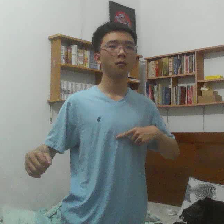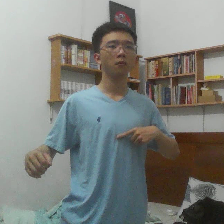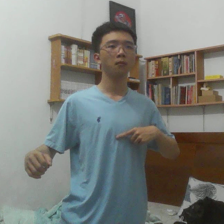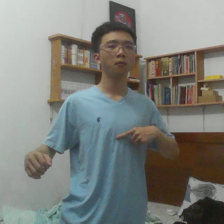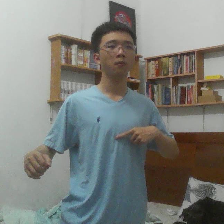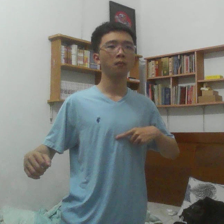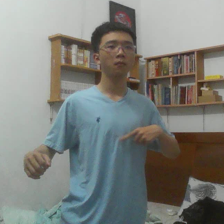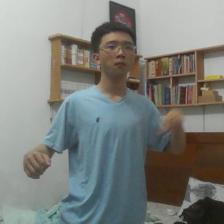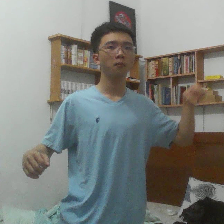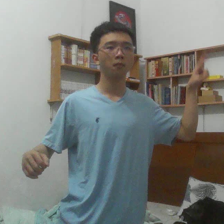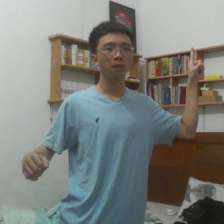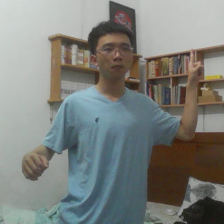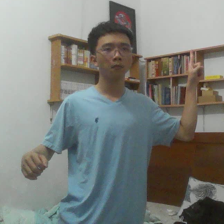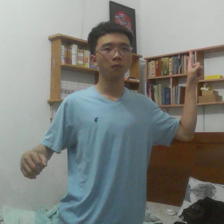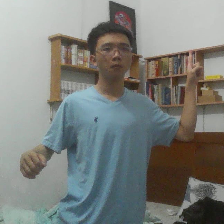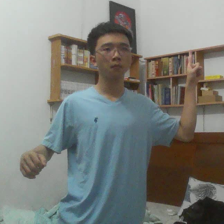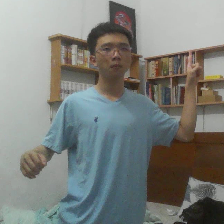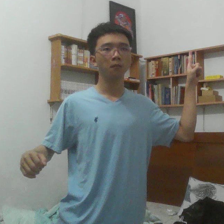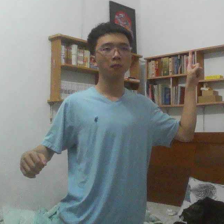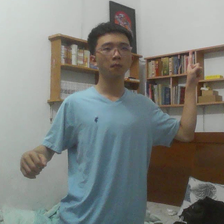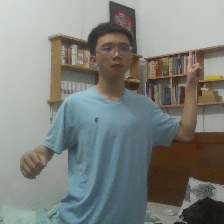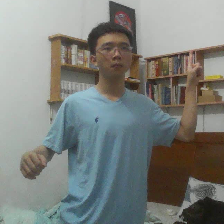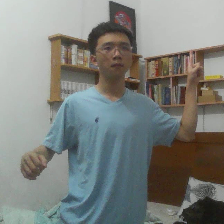di